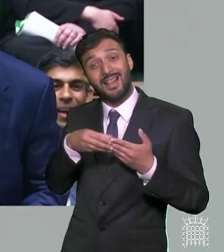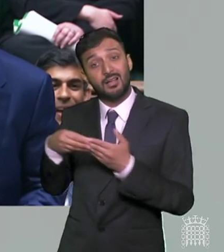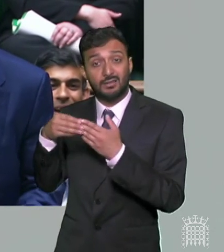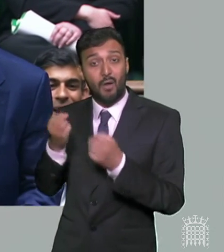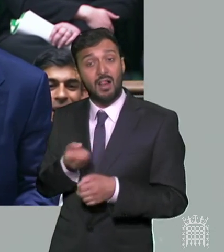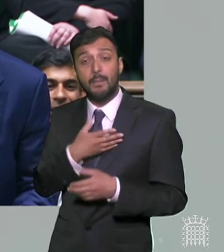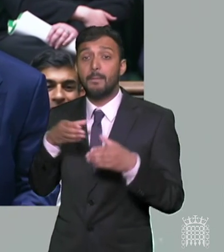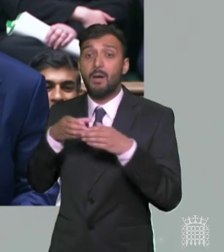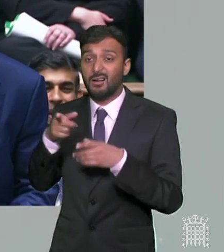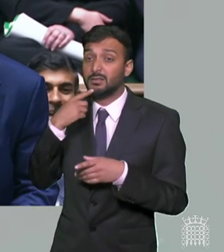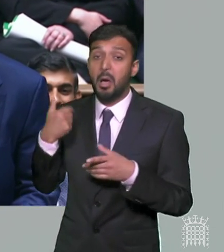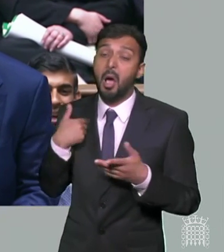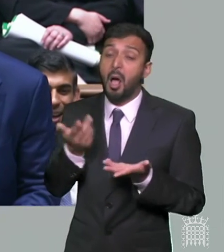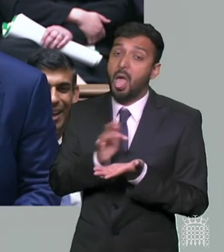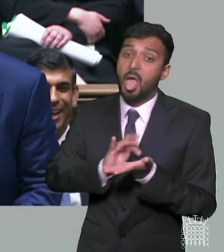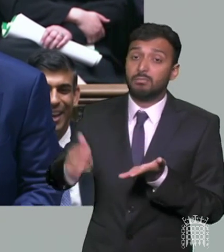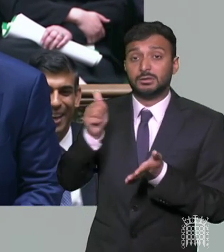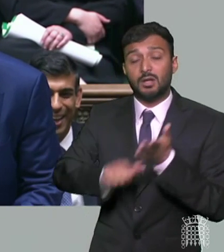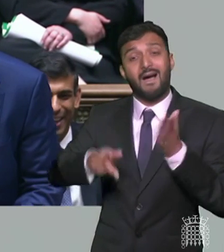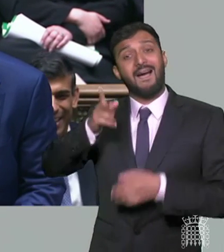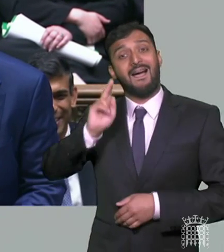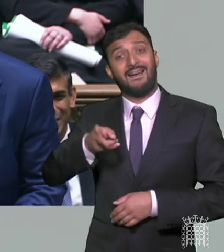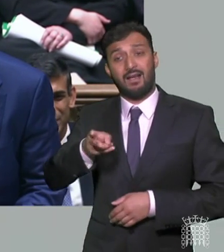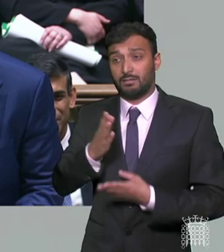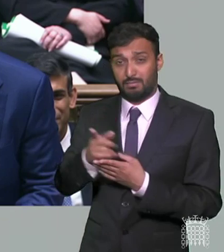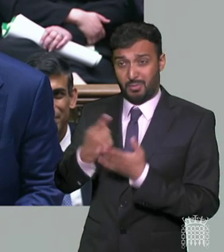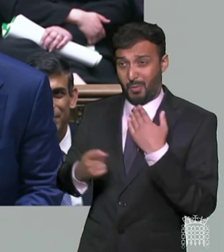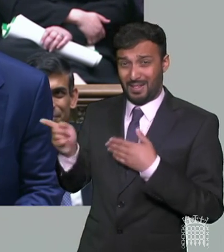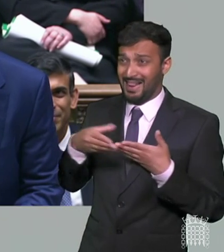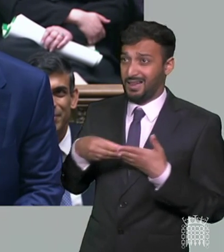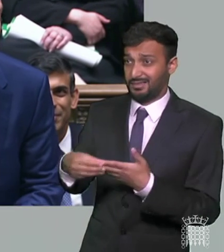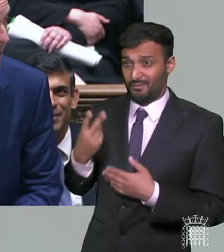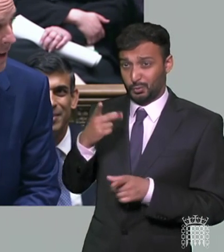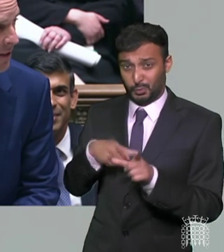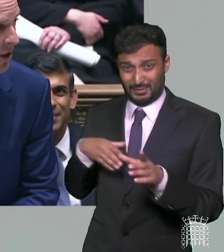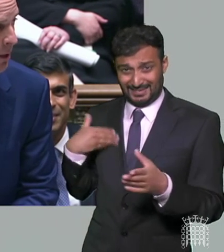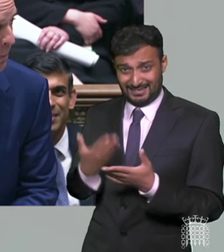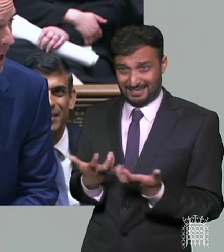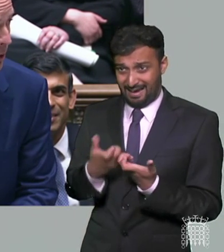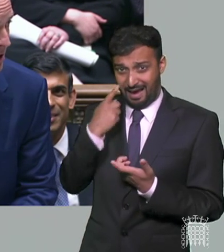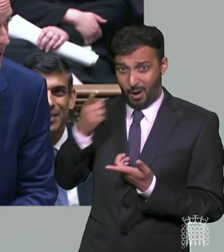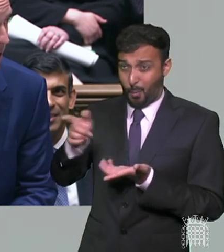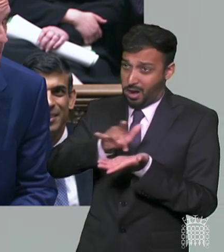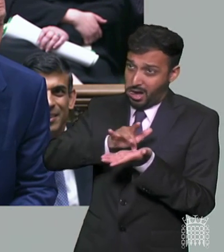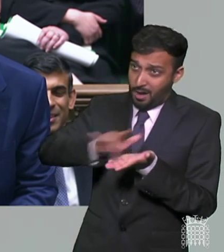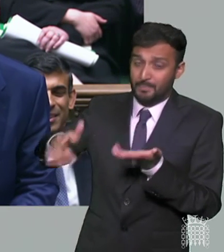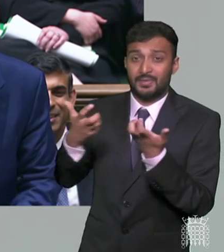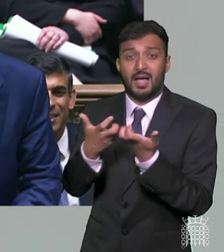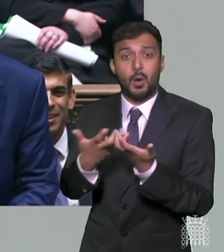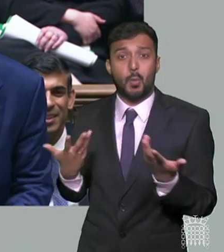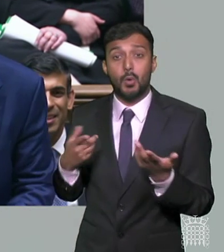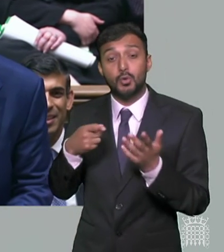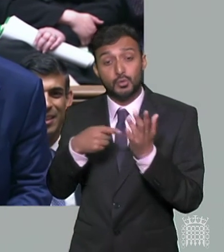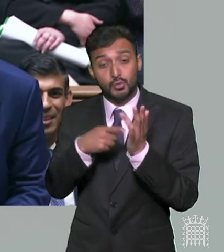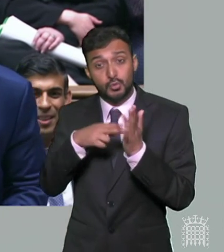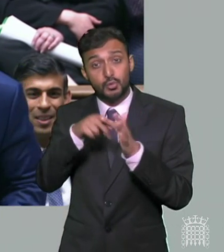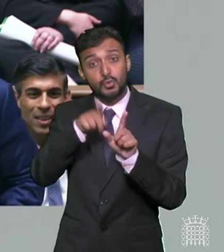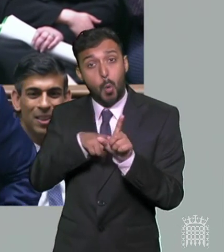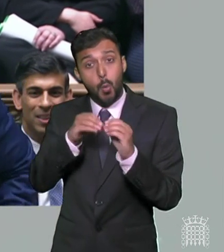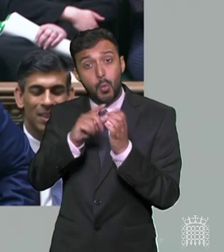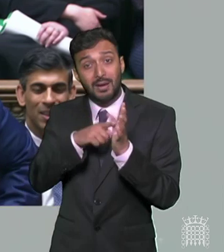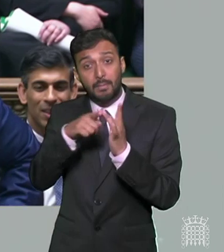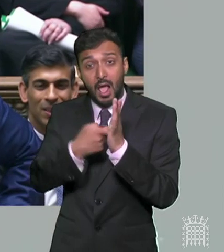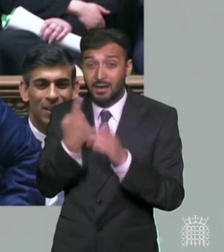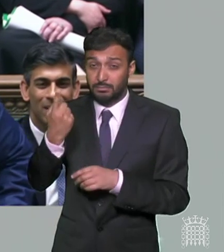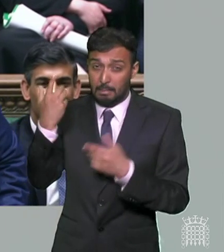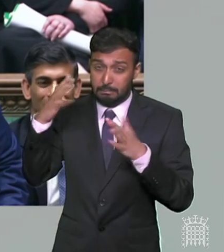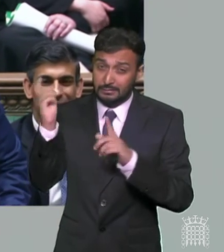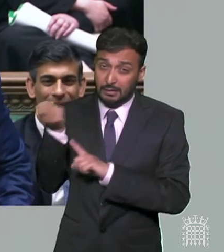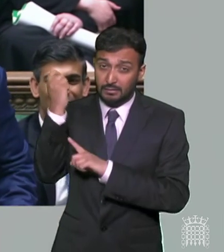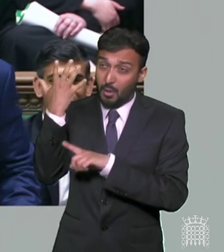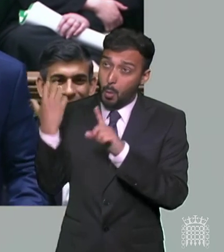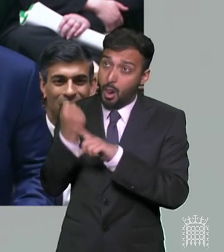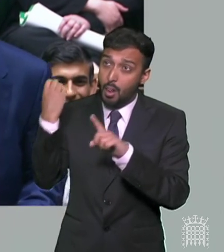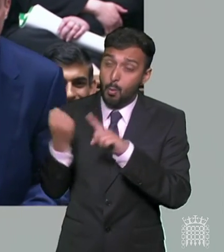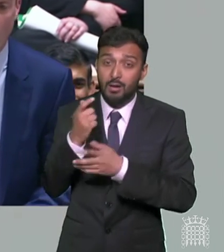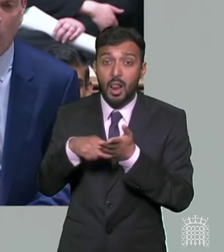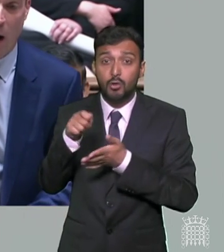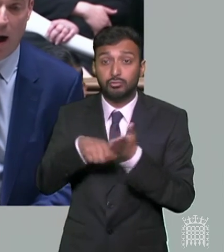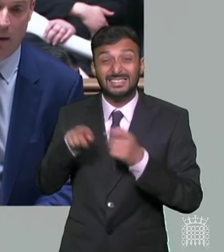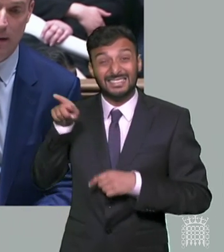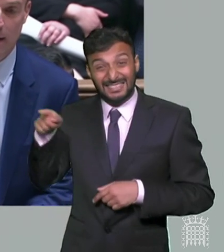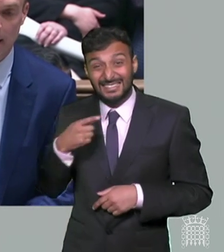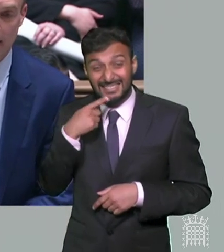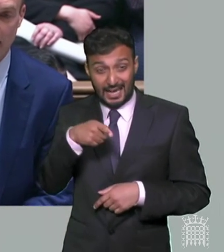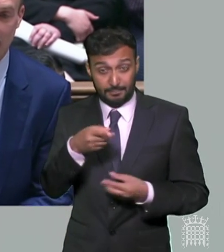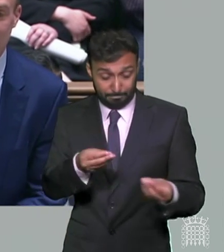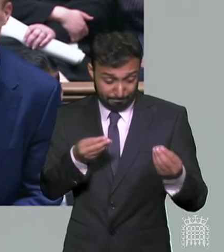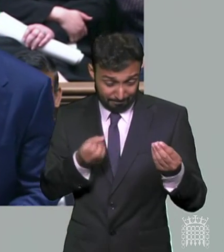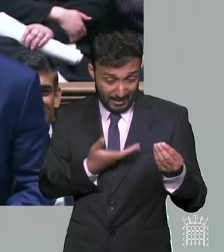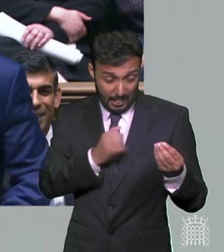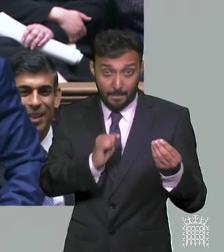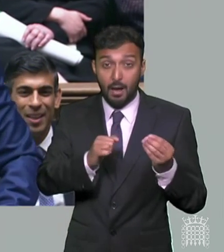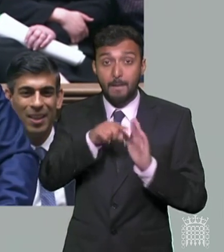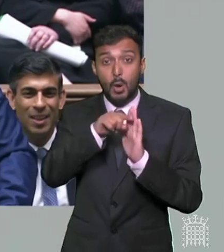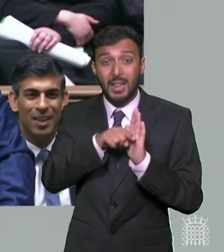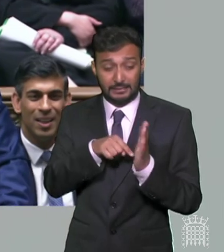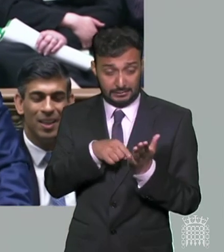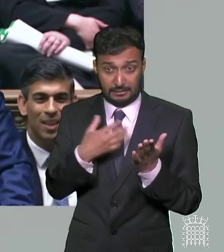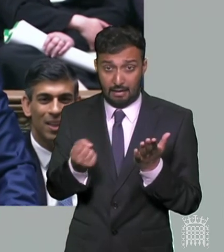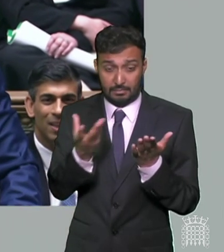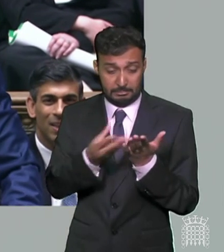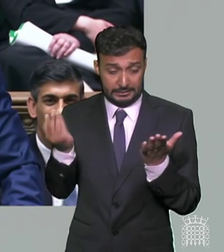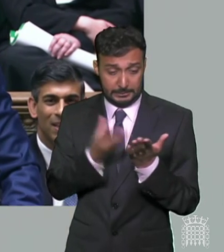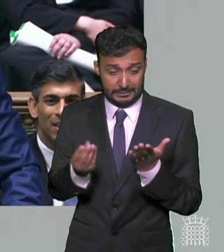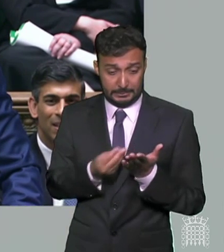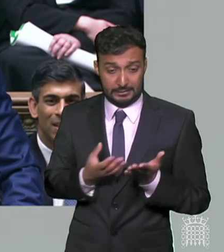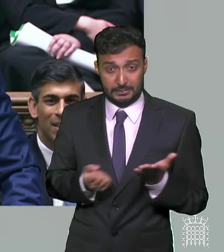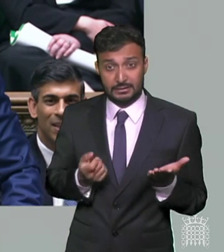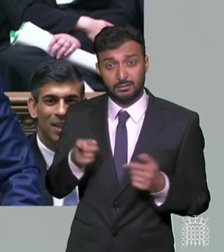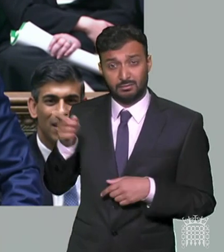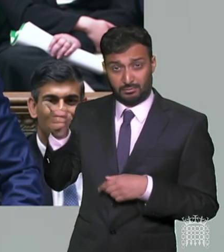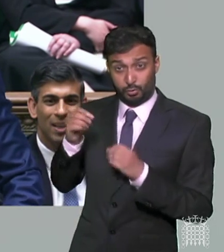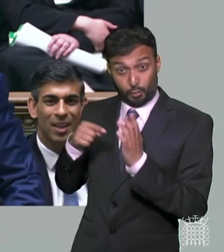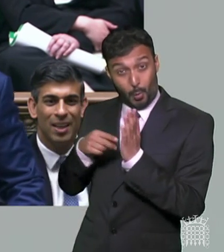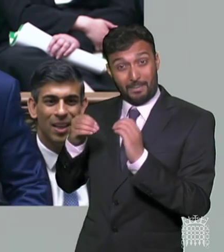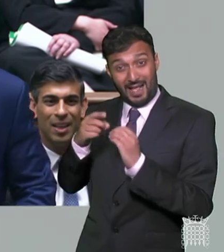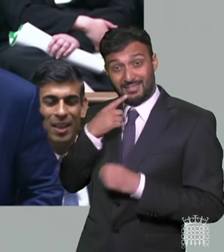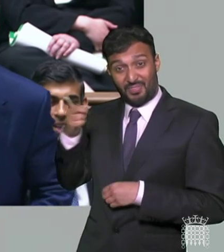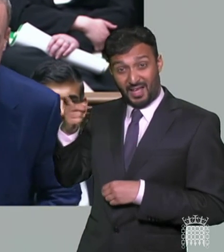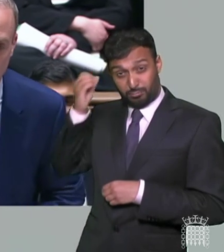He has only been in the job two years. Sir Tony Blair, who has some experience of winning elections, has said there is a “gaping hole” in Labour’s policy offer, and all the while—there is a smile creeping over her face—the right honourable Lady is revelling in it.